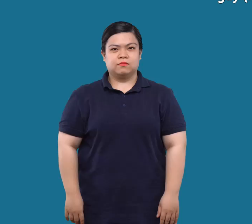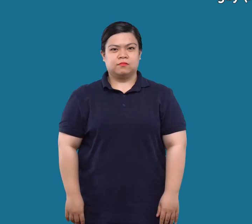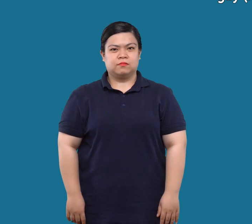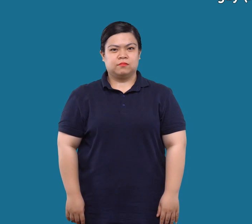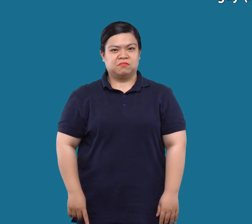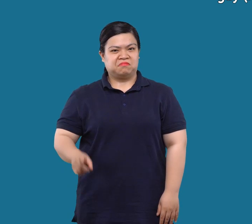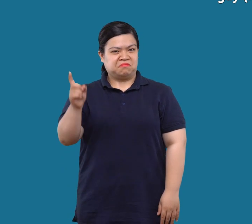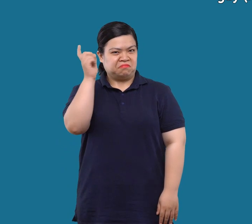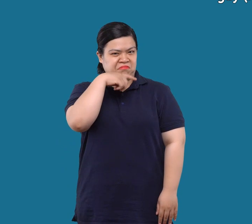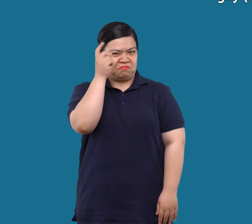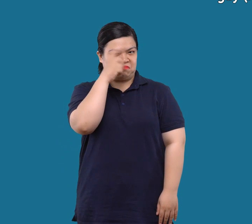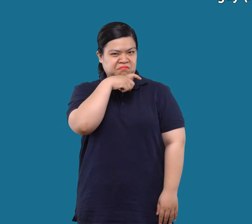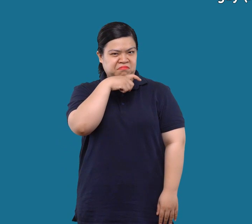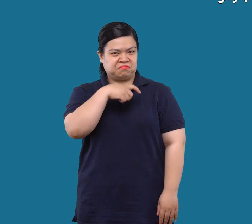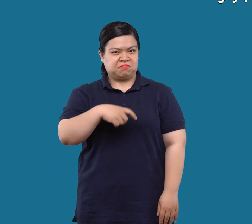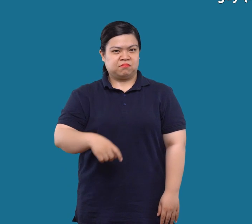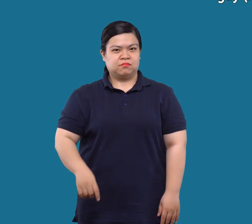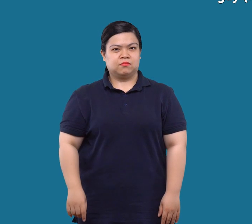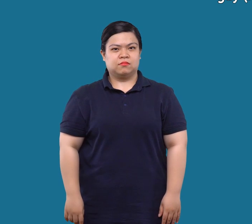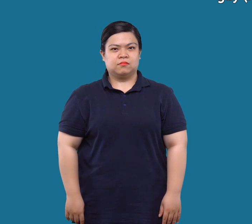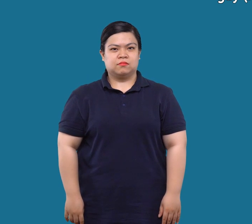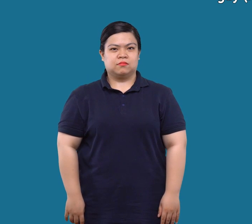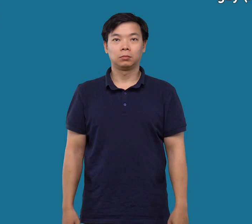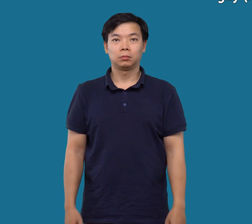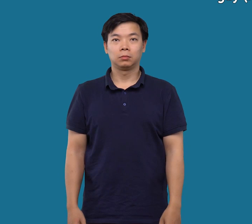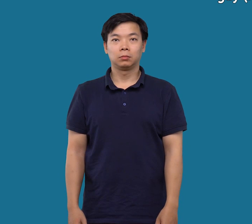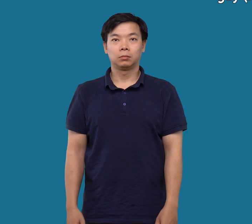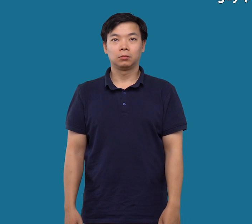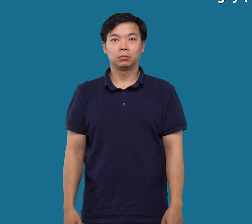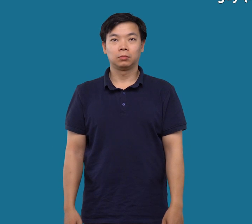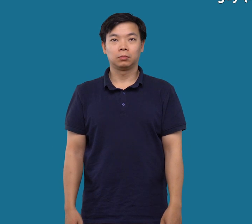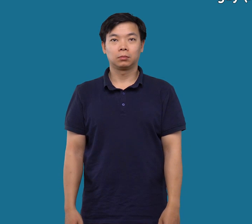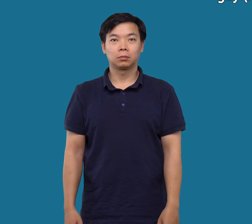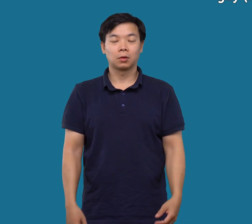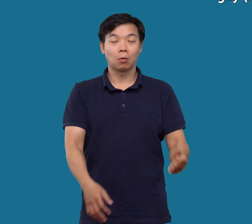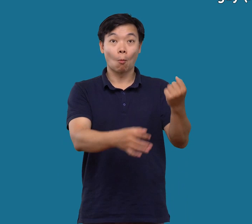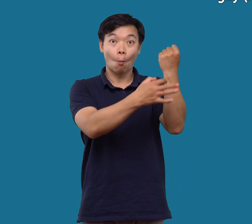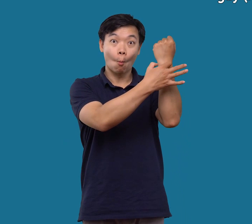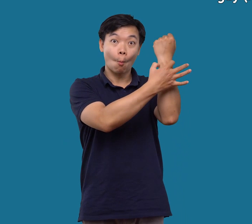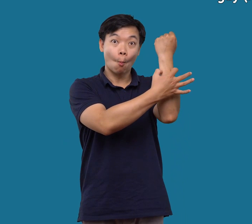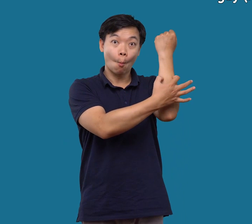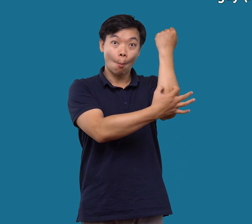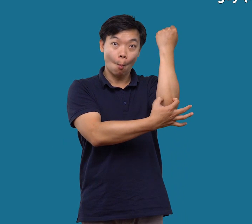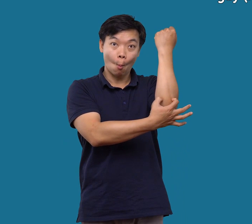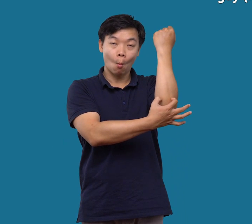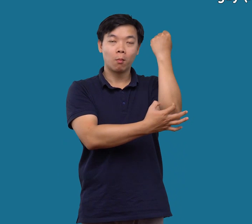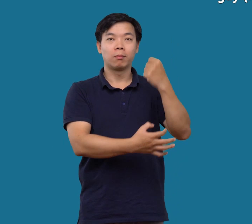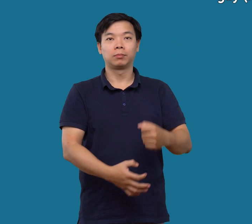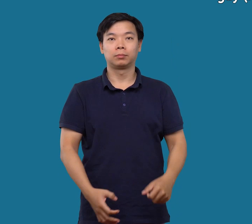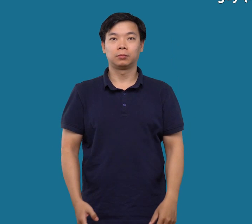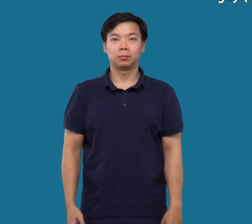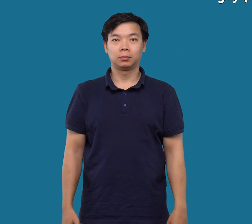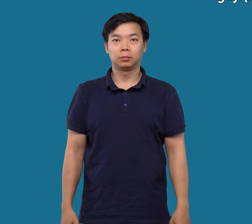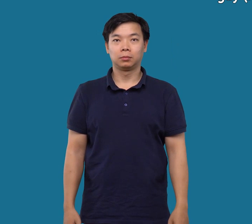gầy (miền Nam: ốm)